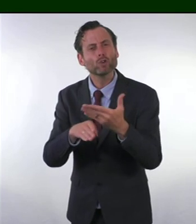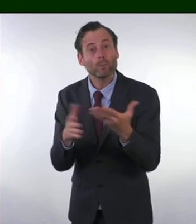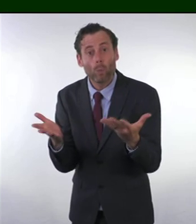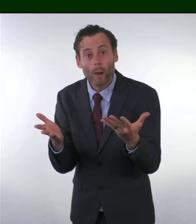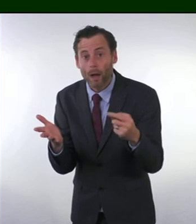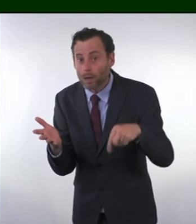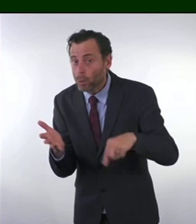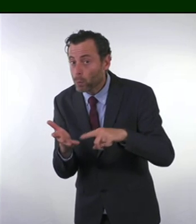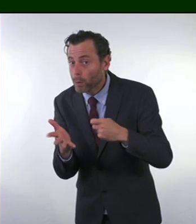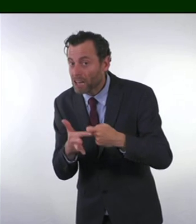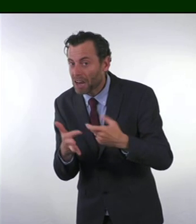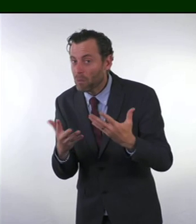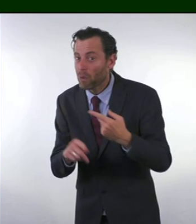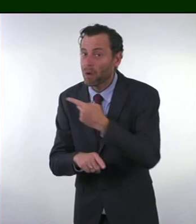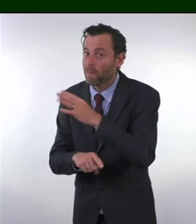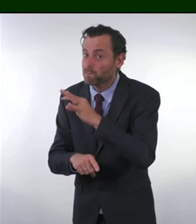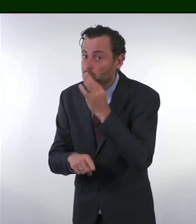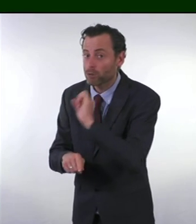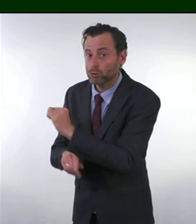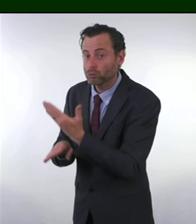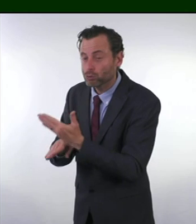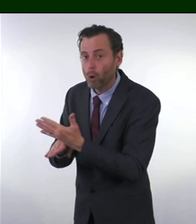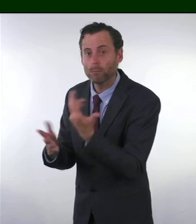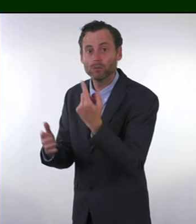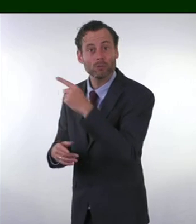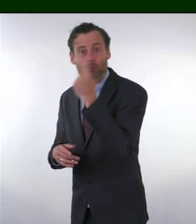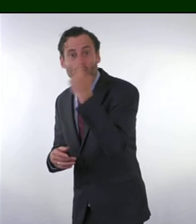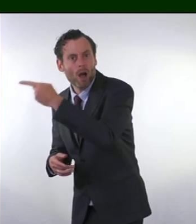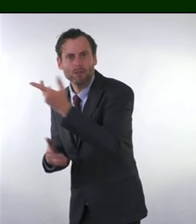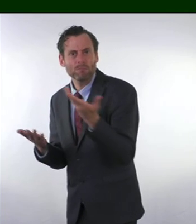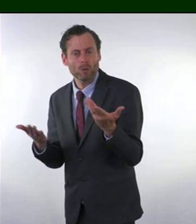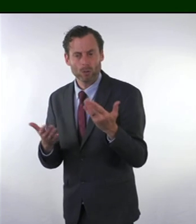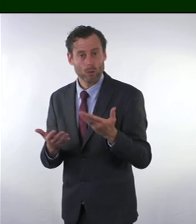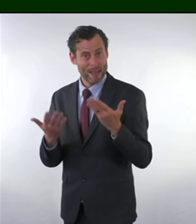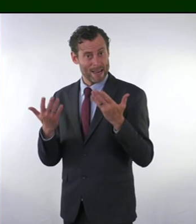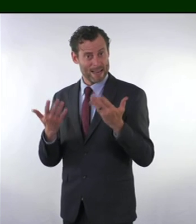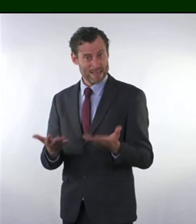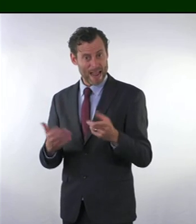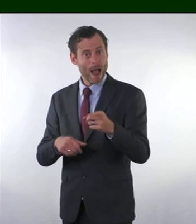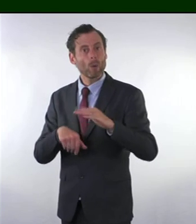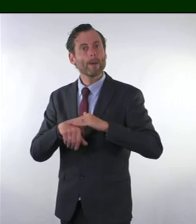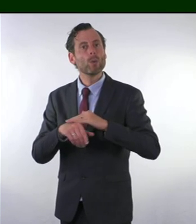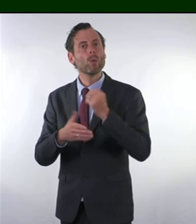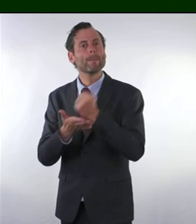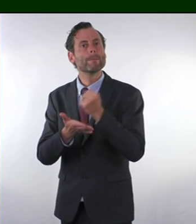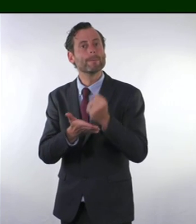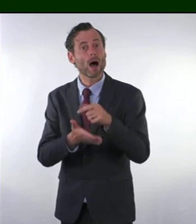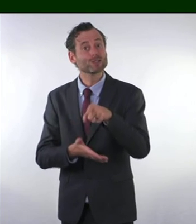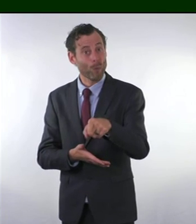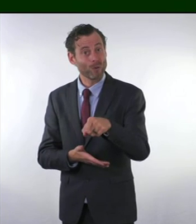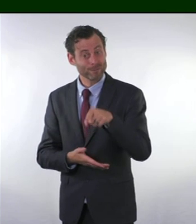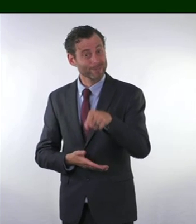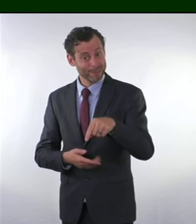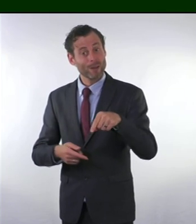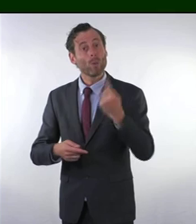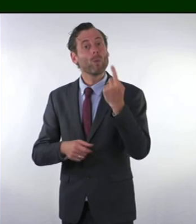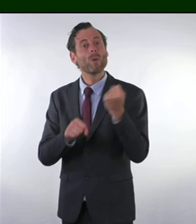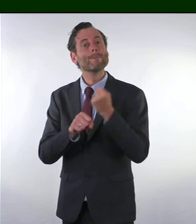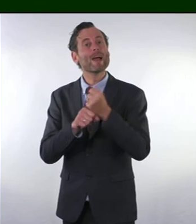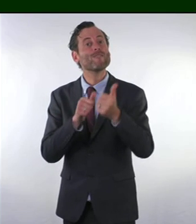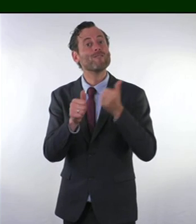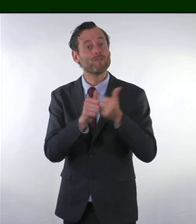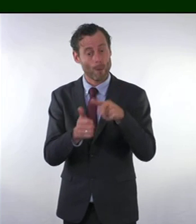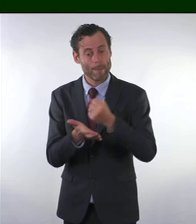It is all very well announcing, for example, blue passports, but those are now being produced not in the north-east, but by a French company in a Polish factory.